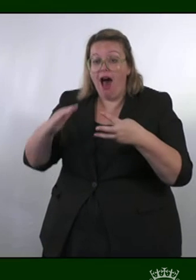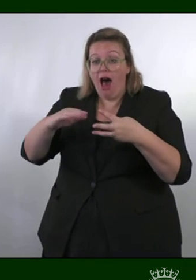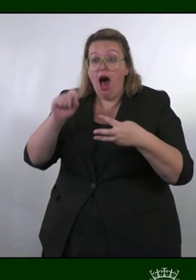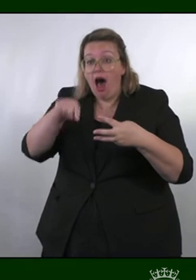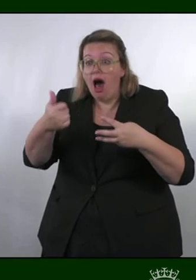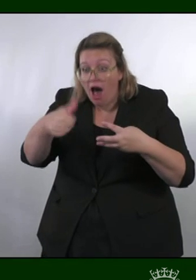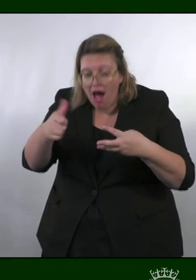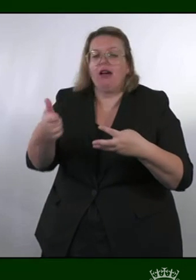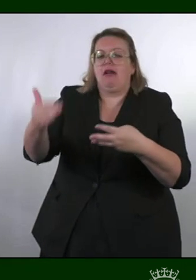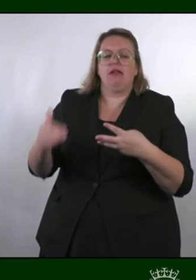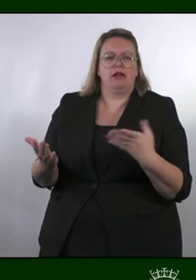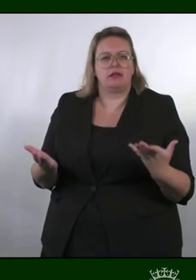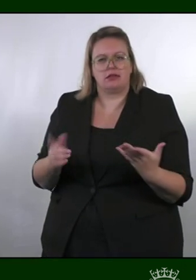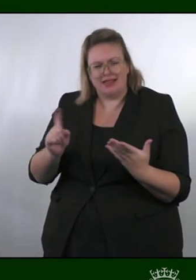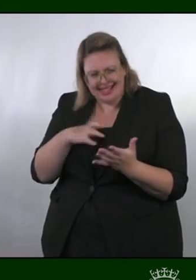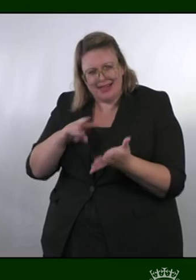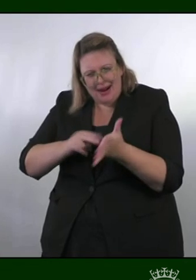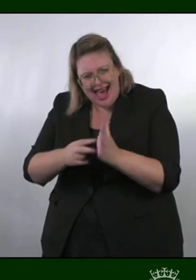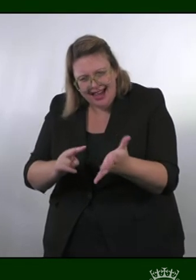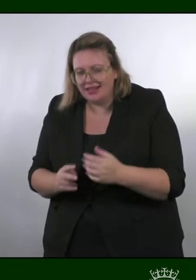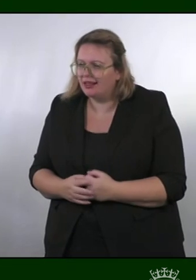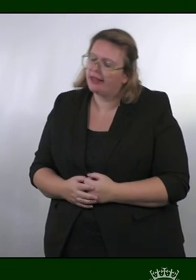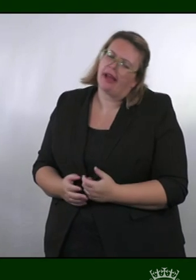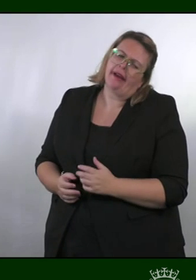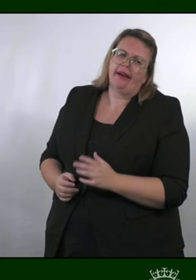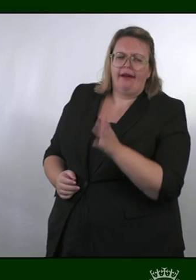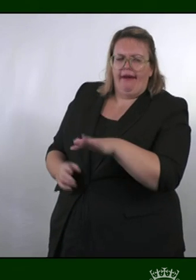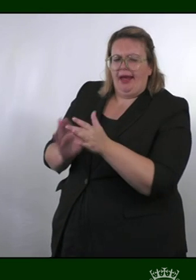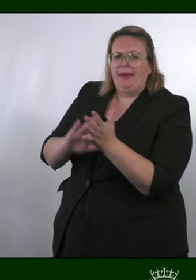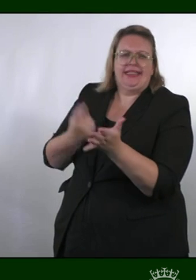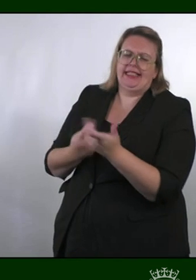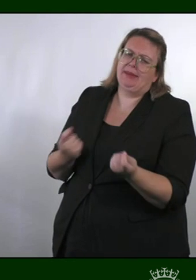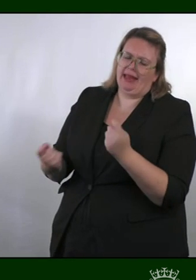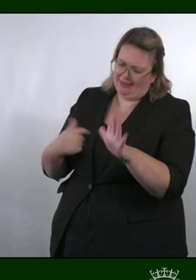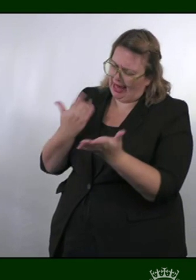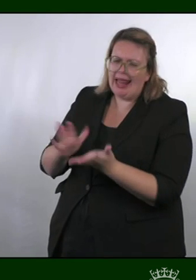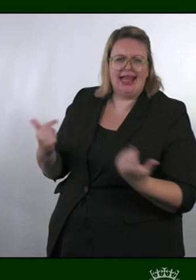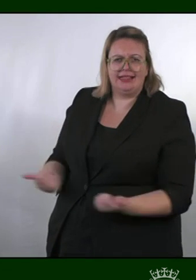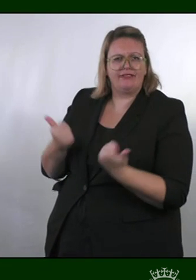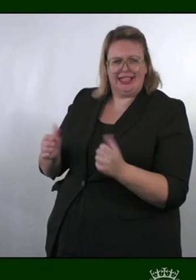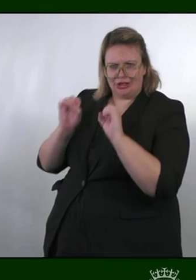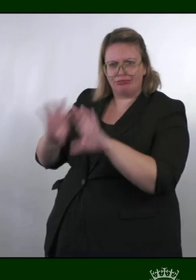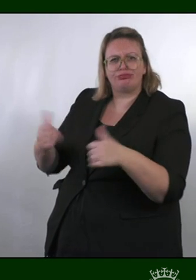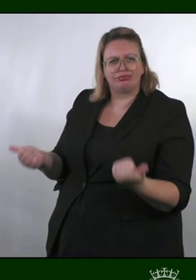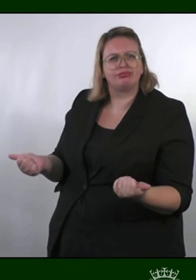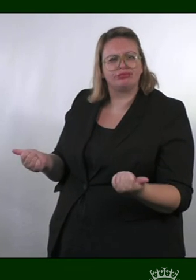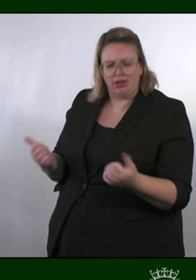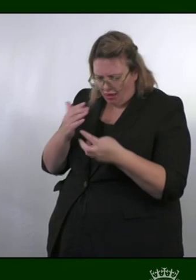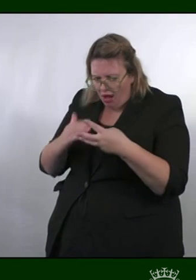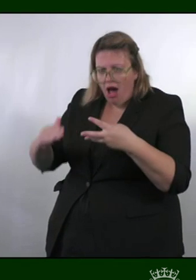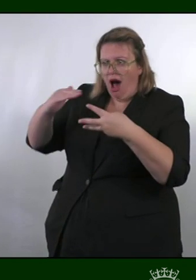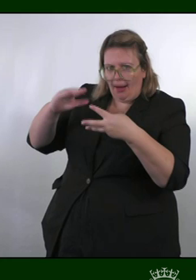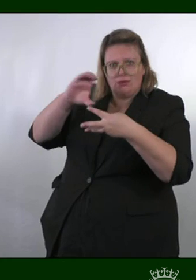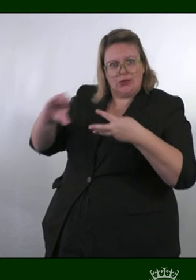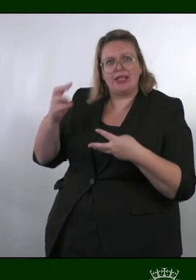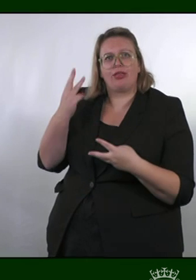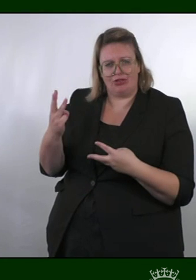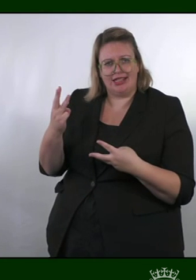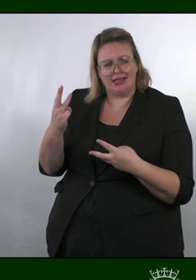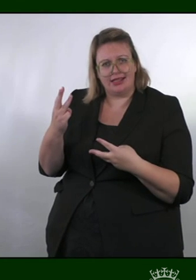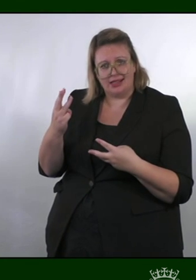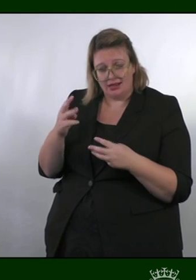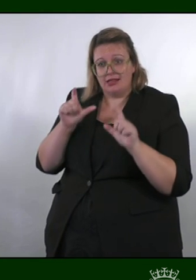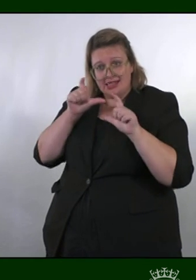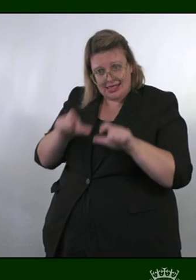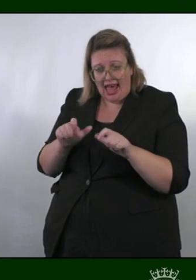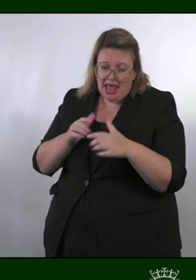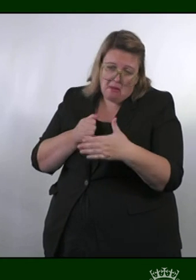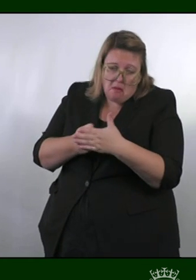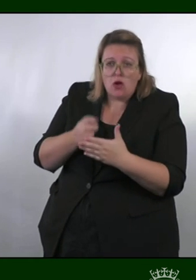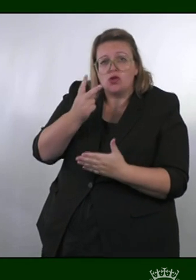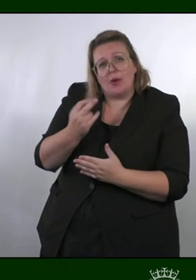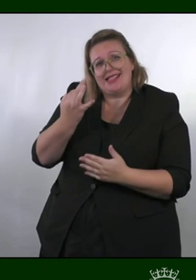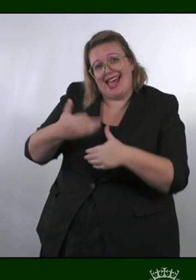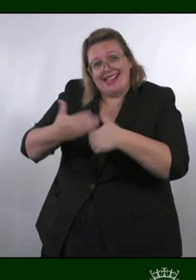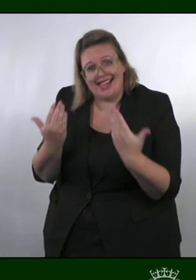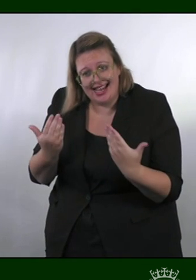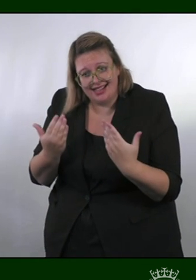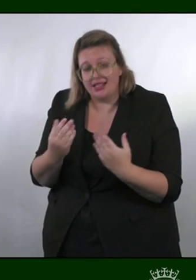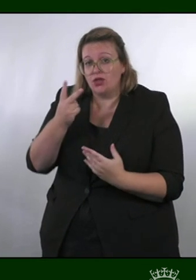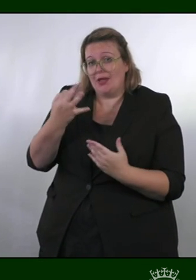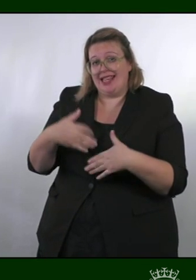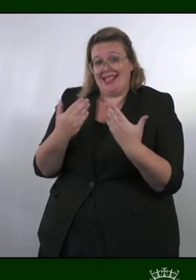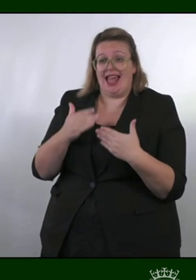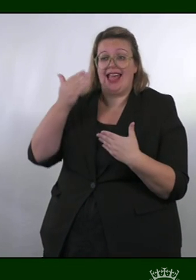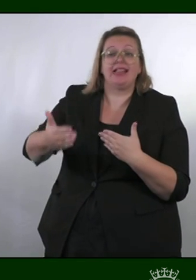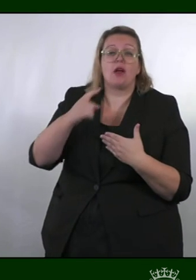I am sorry, but I have made it absolutely clear that a part of the country going into tier 3 is in there only for 28 days; we will review it after 28 days.